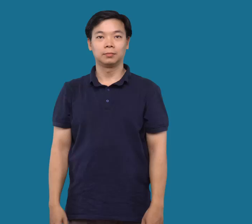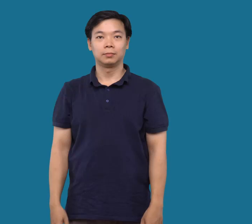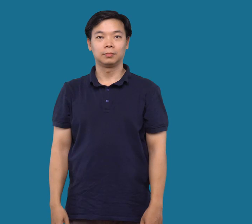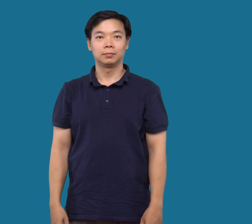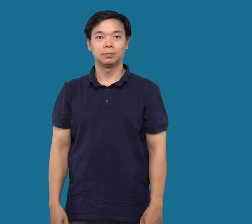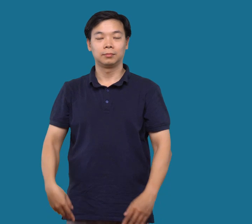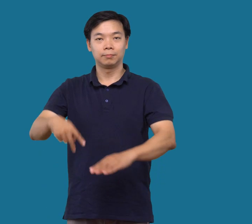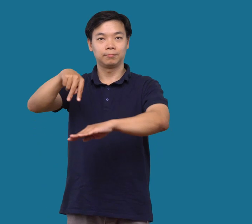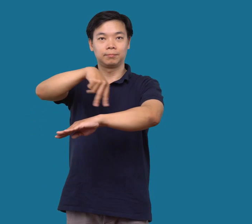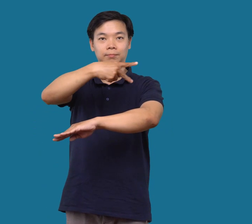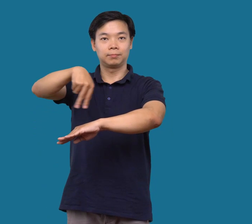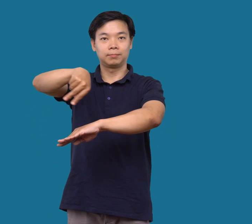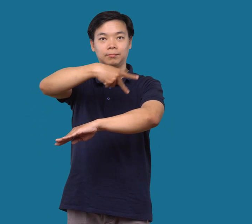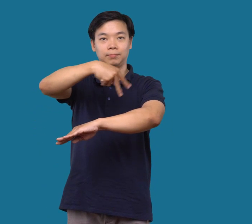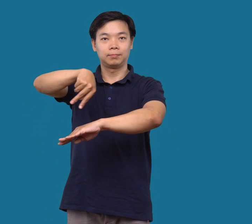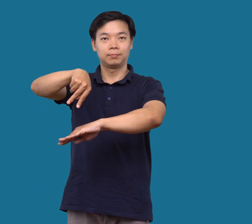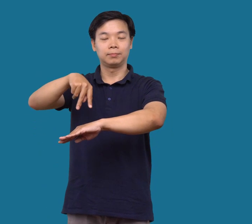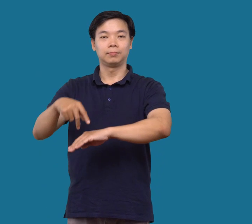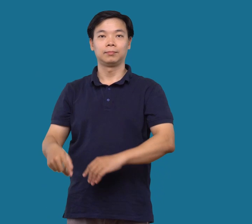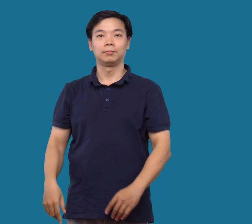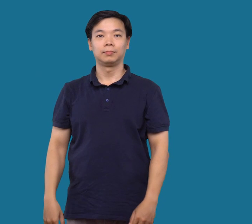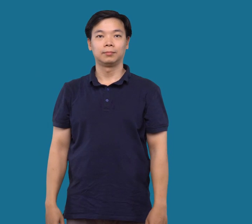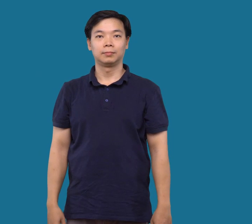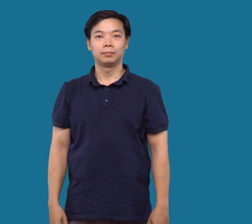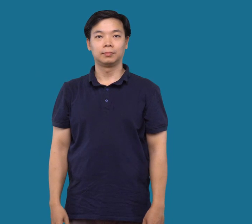sân khấu